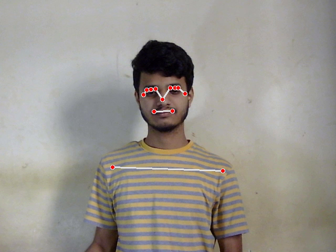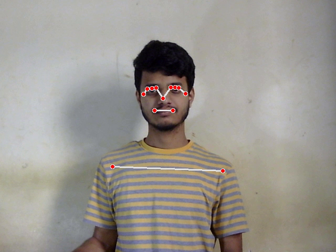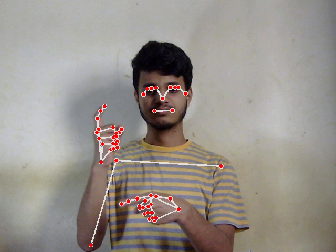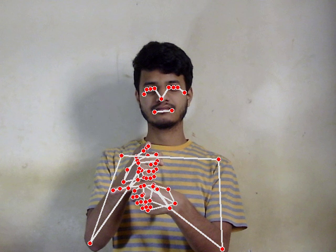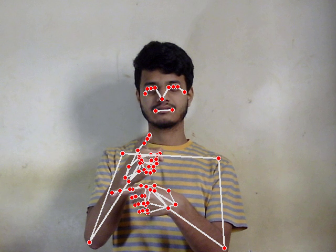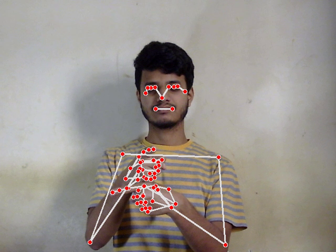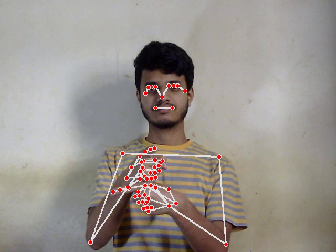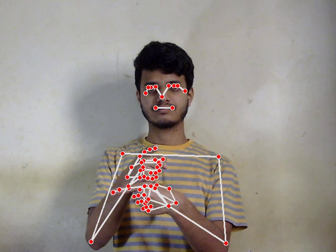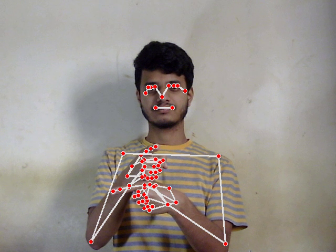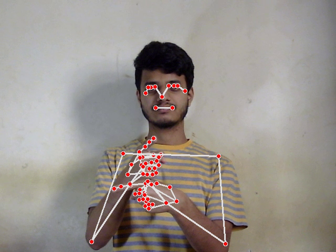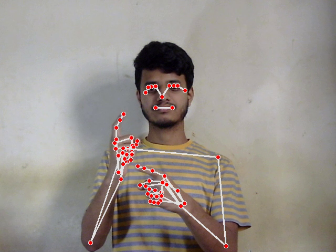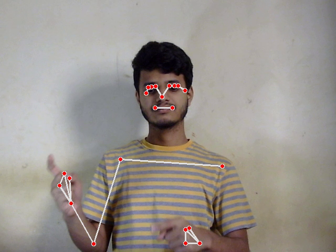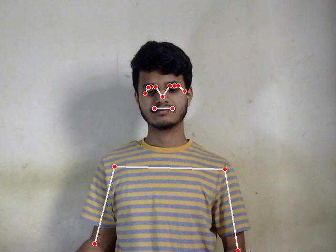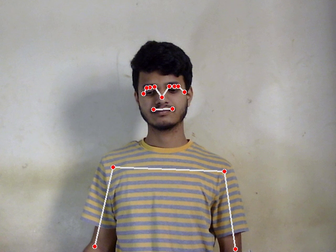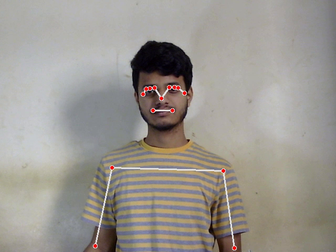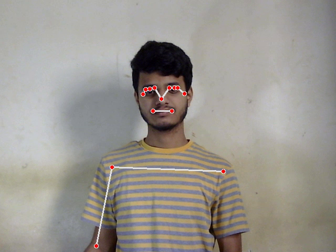right